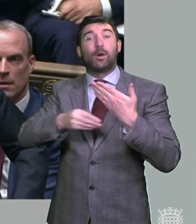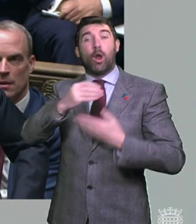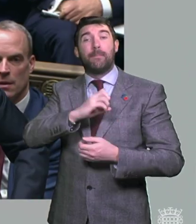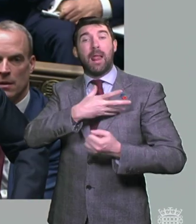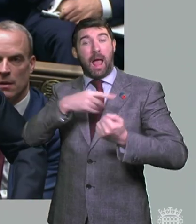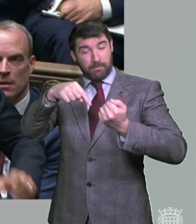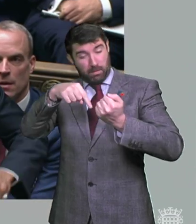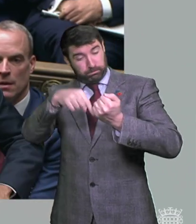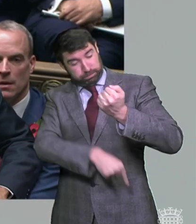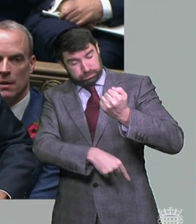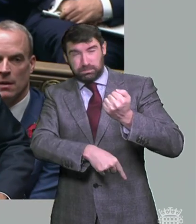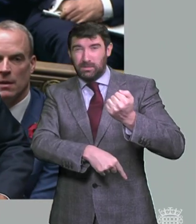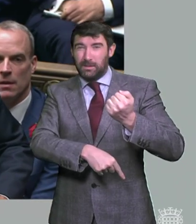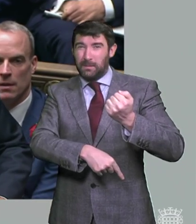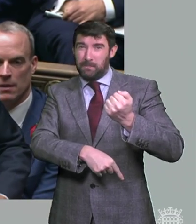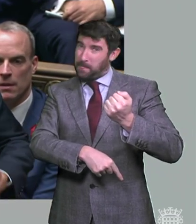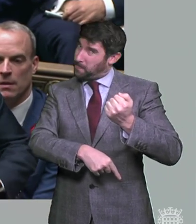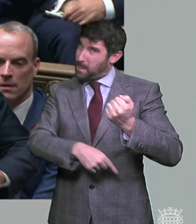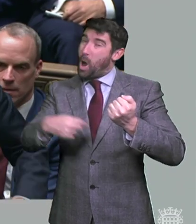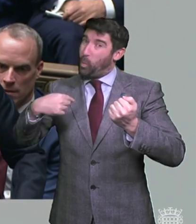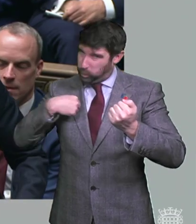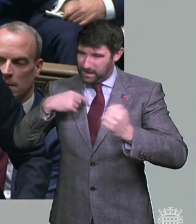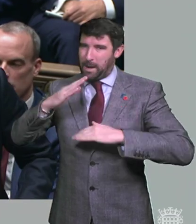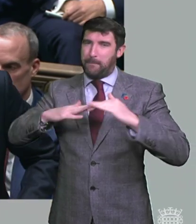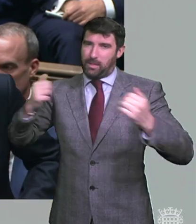That is no way to help people. We will build a strong economy.